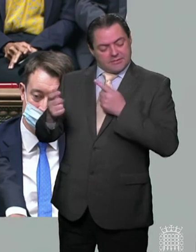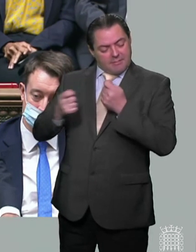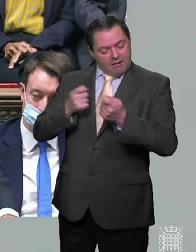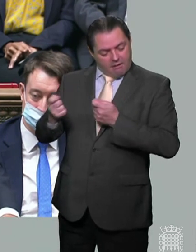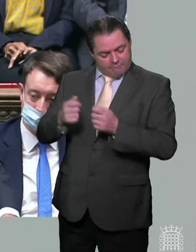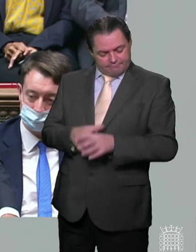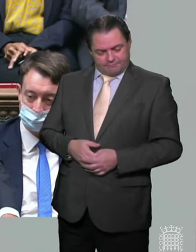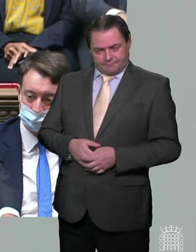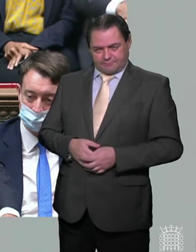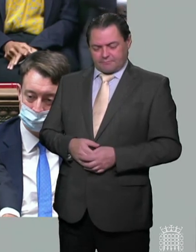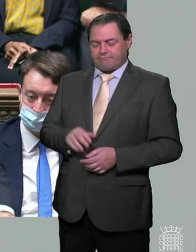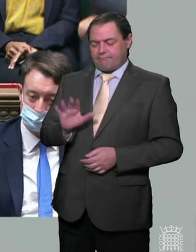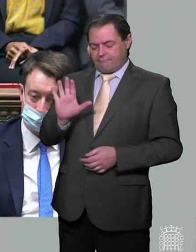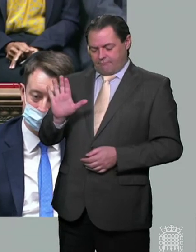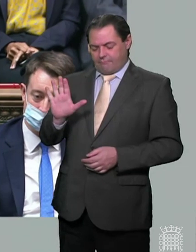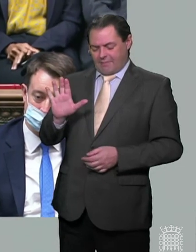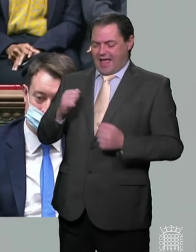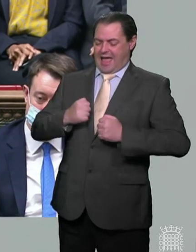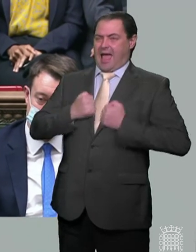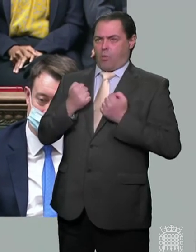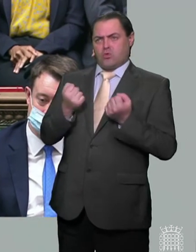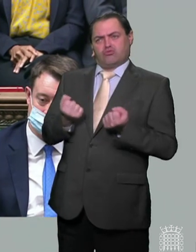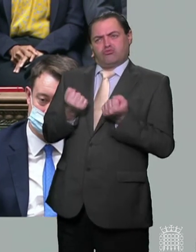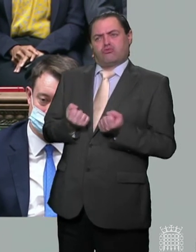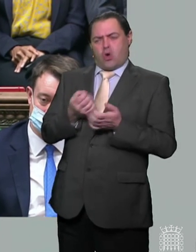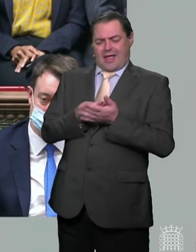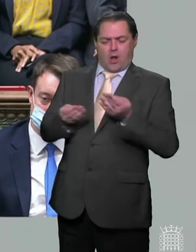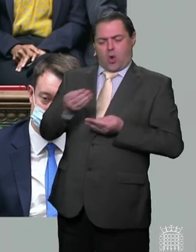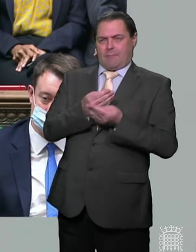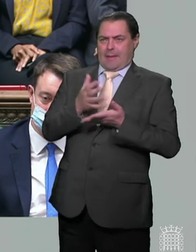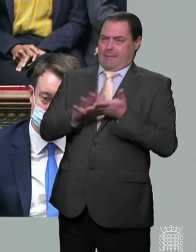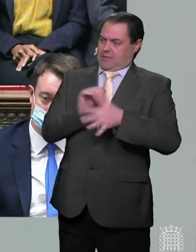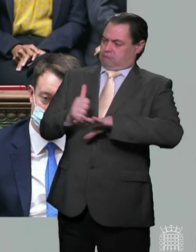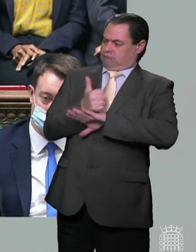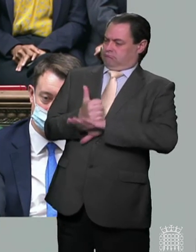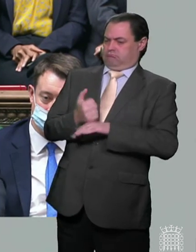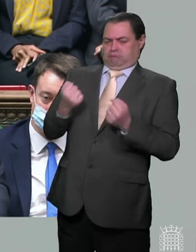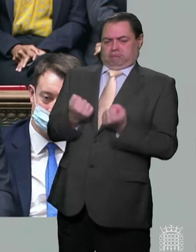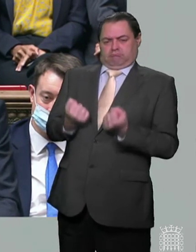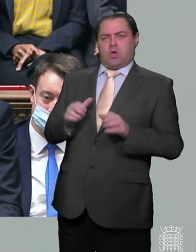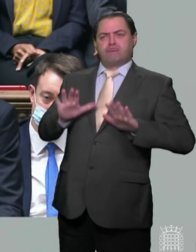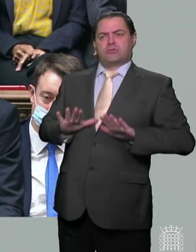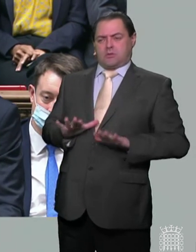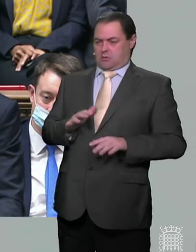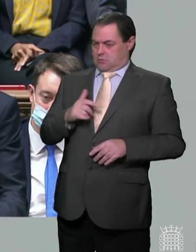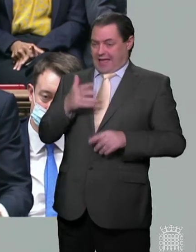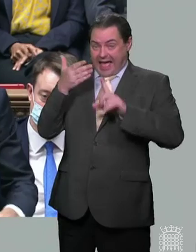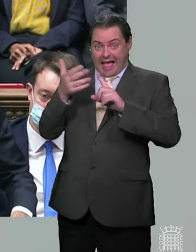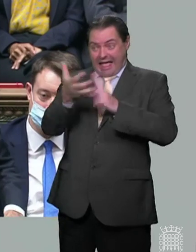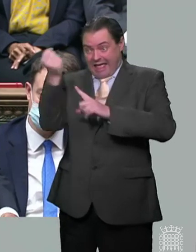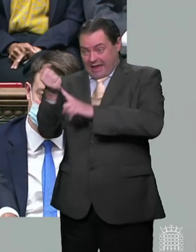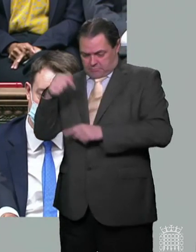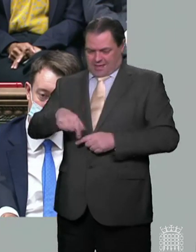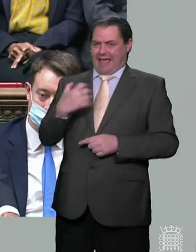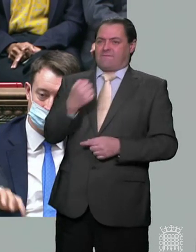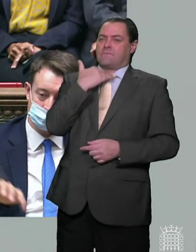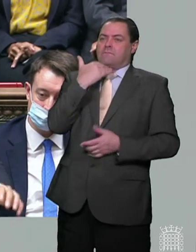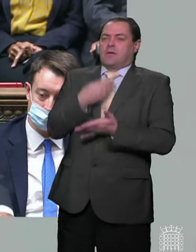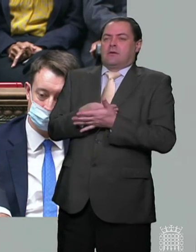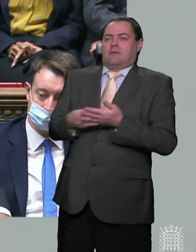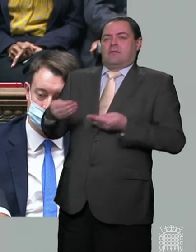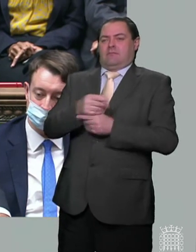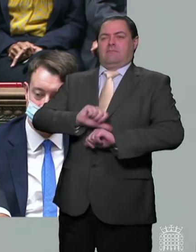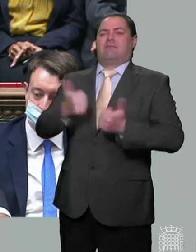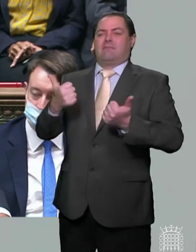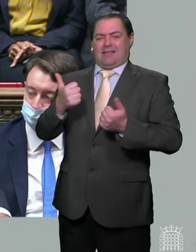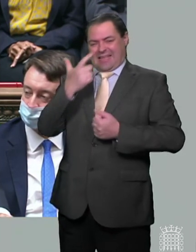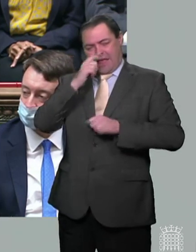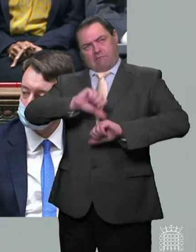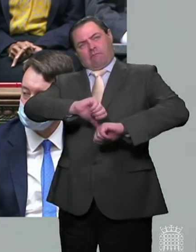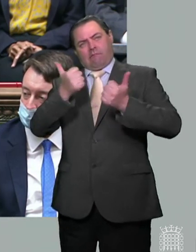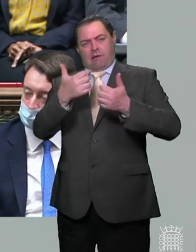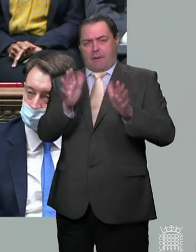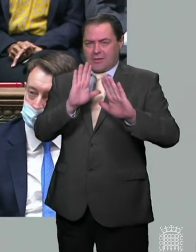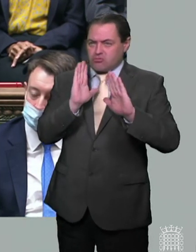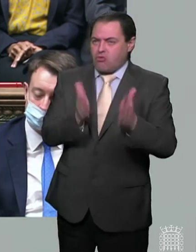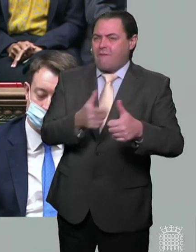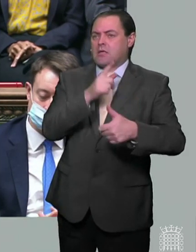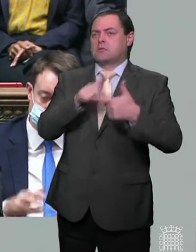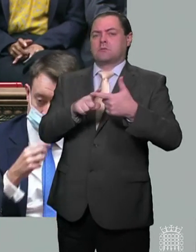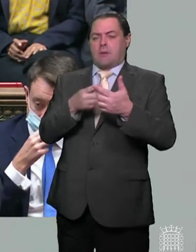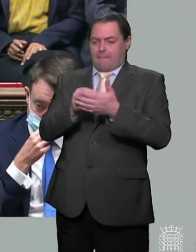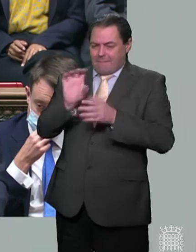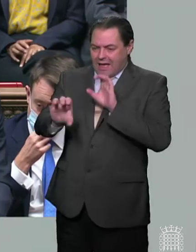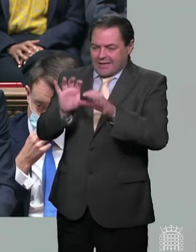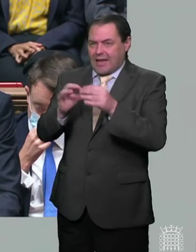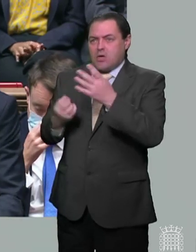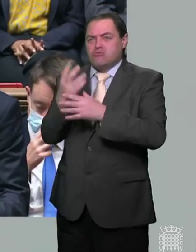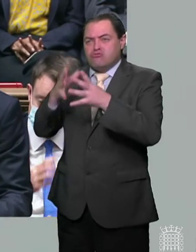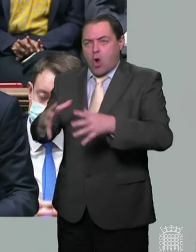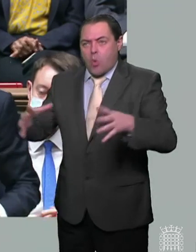Our stronger economy lays the foundation for everything that we want to achieve in today’s Budget: world class public services and more investment in our future growth.